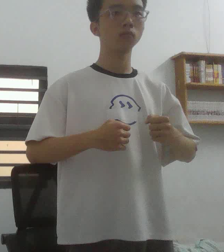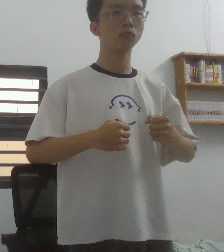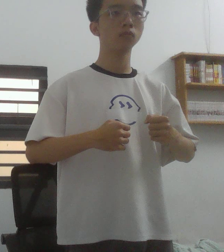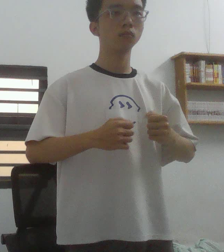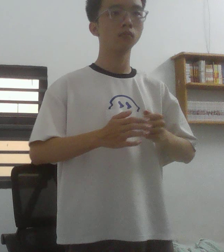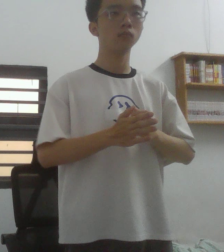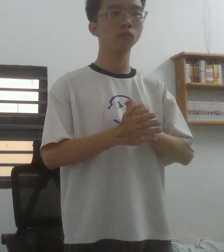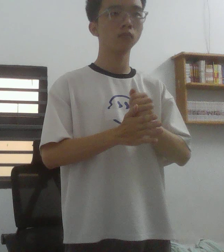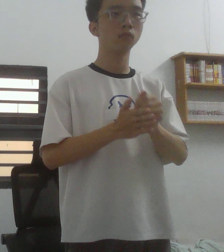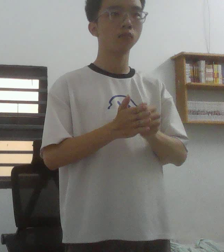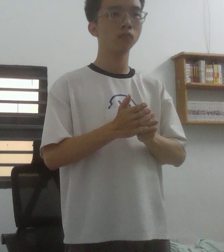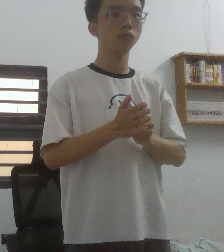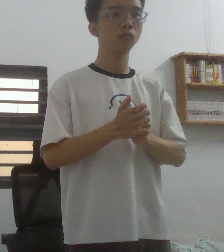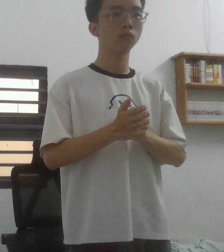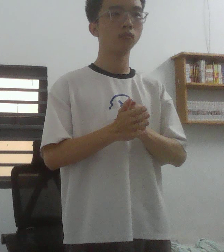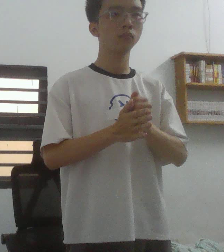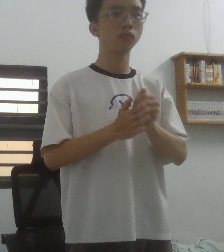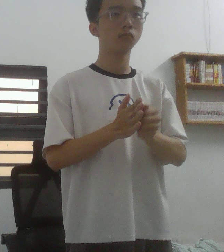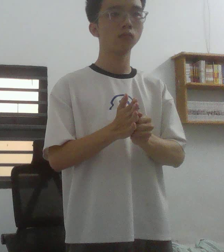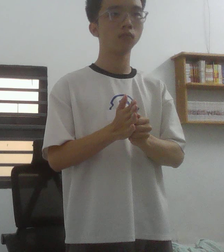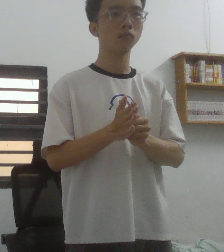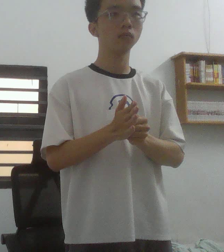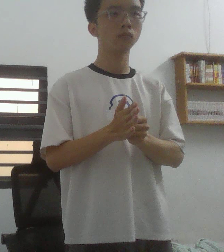thang